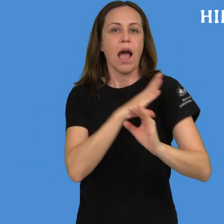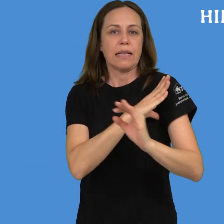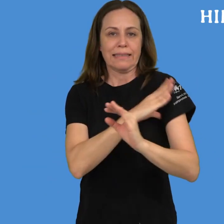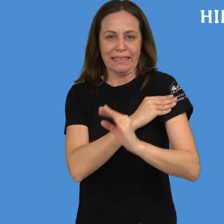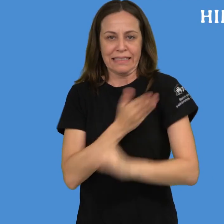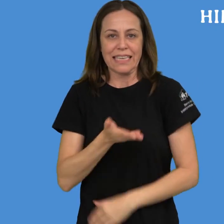tensión